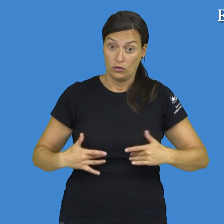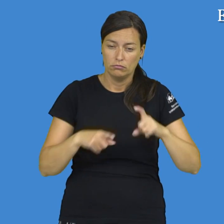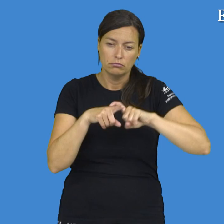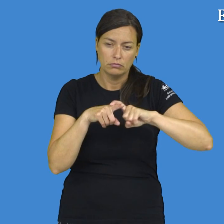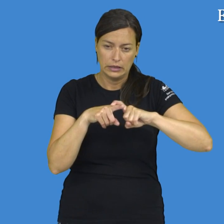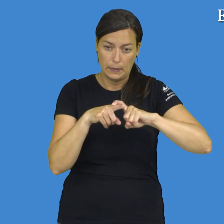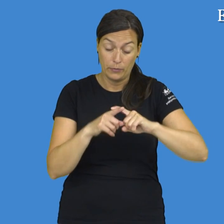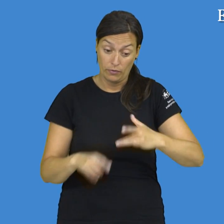tipo